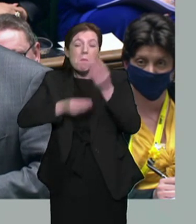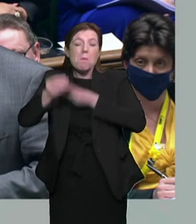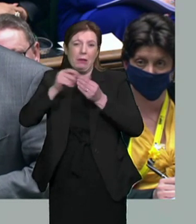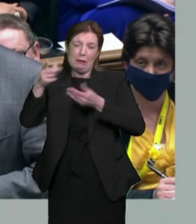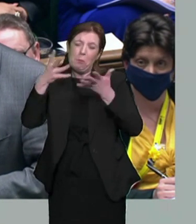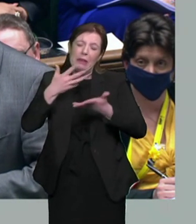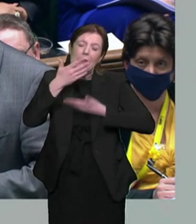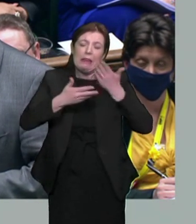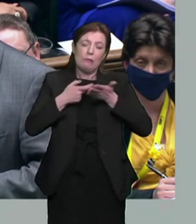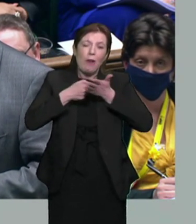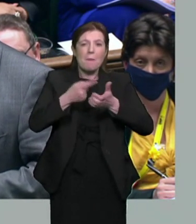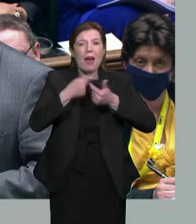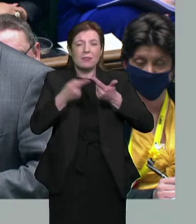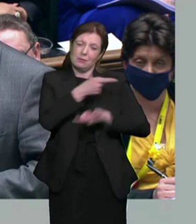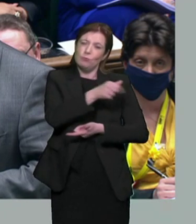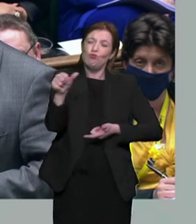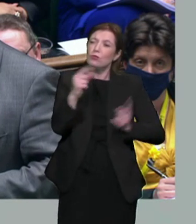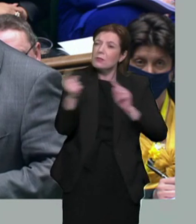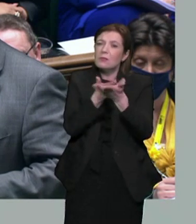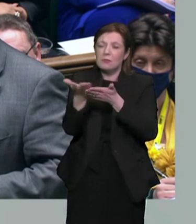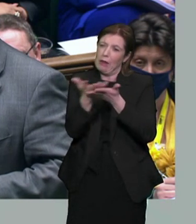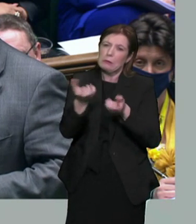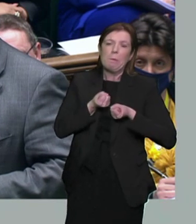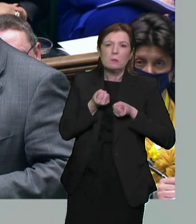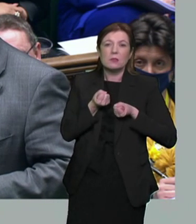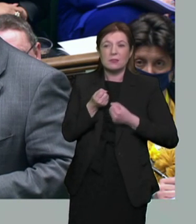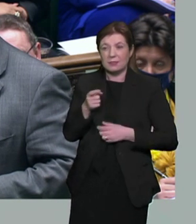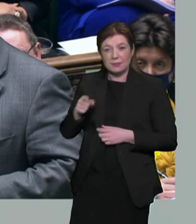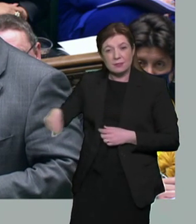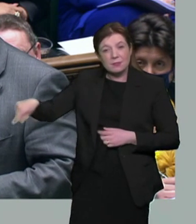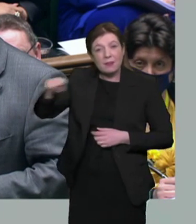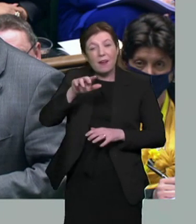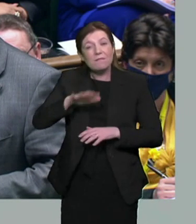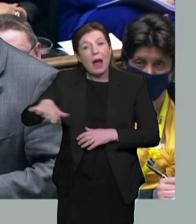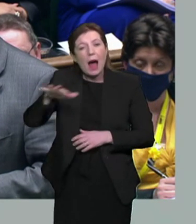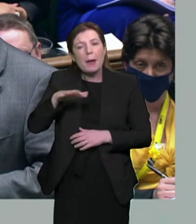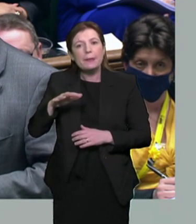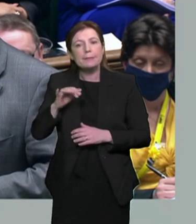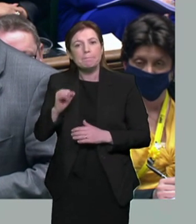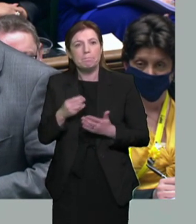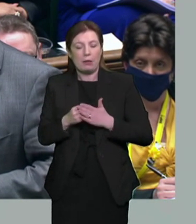These families have no room to manoeuvre, but the truth is that the Chancellor does.